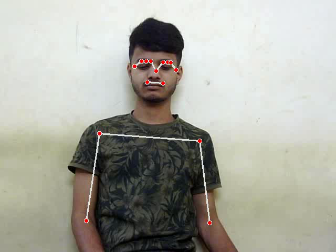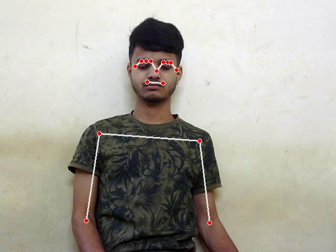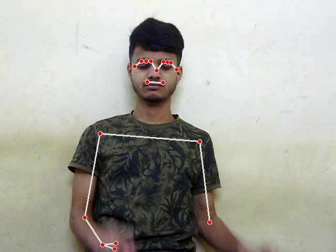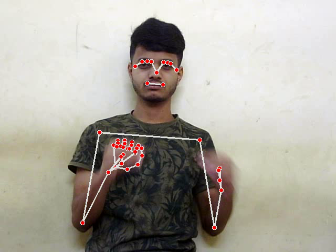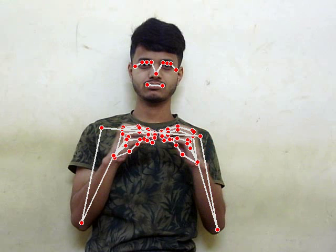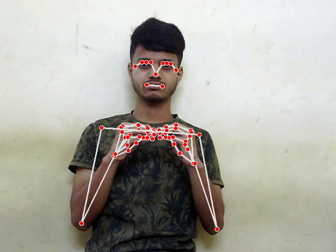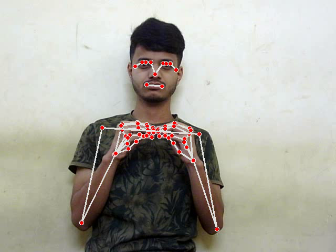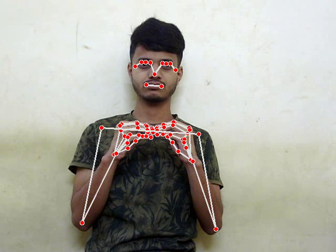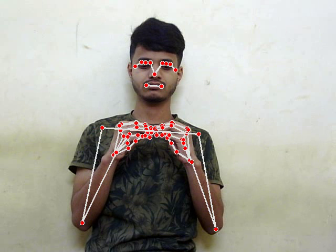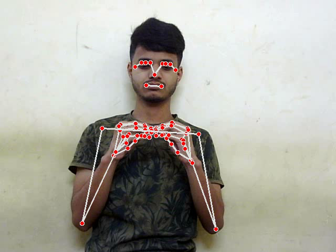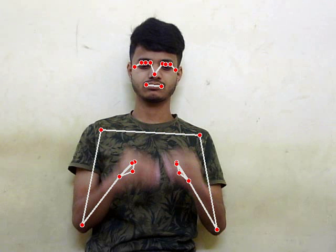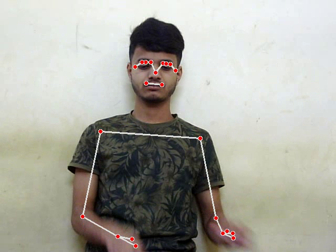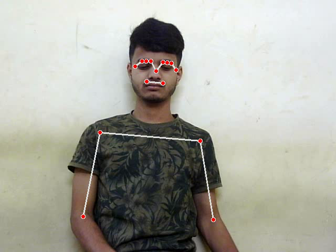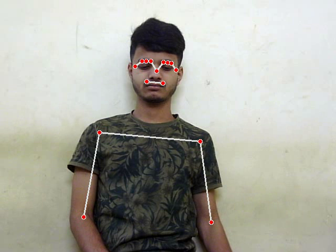more